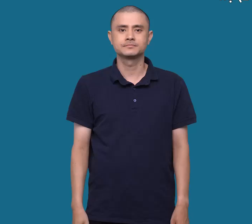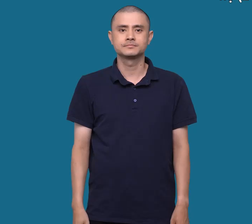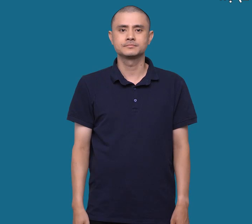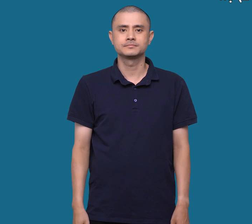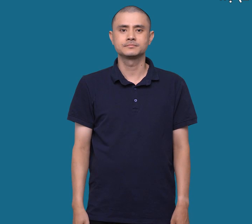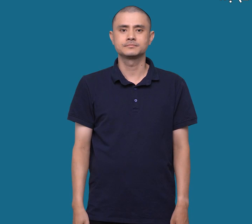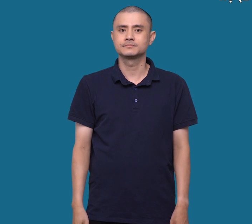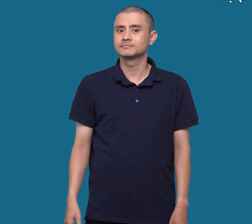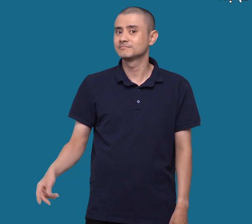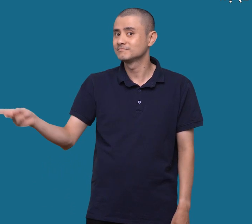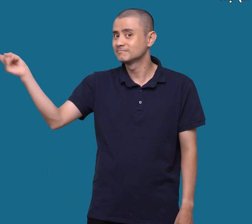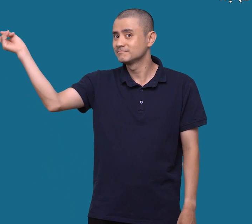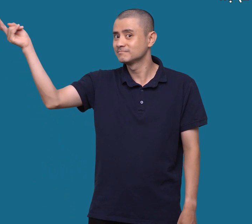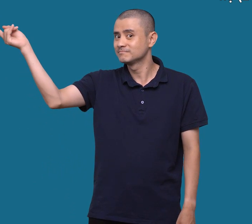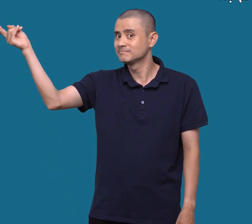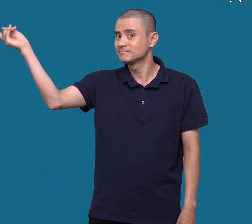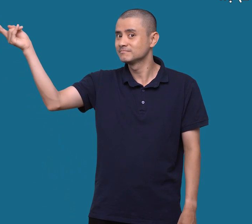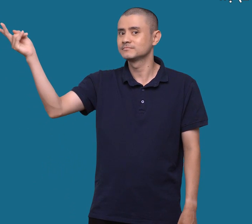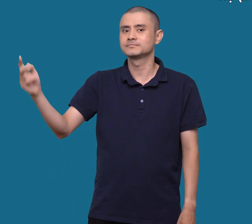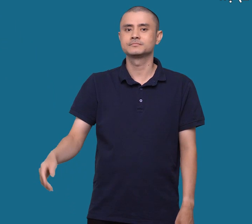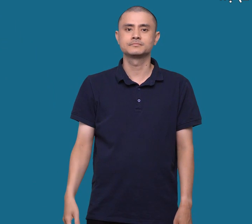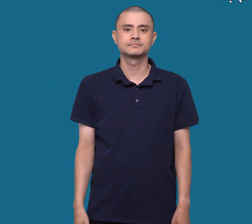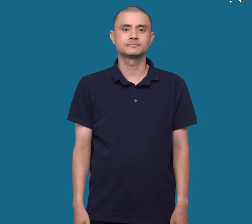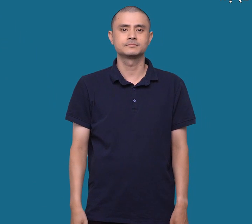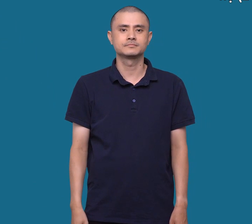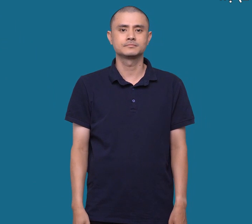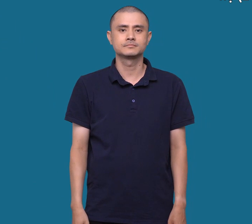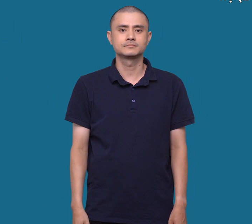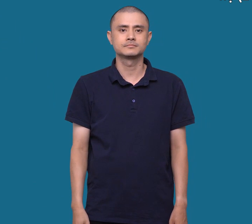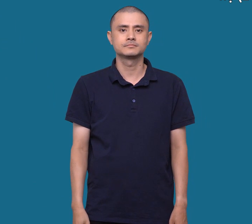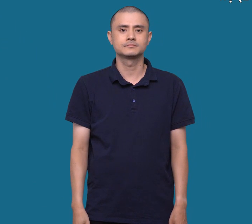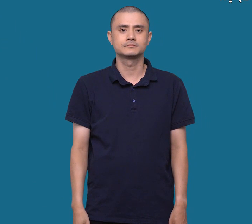họ (2 người) (đại từ)